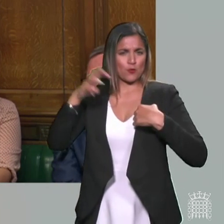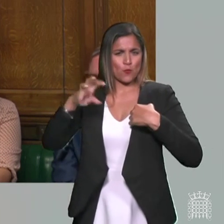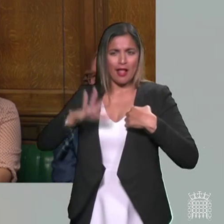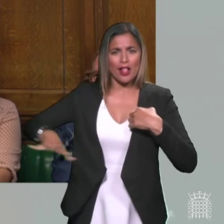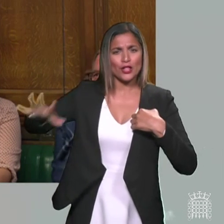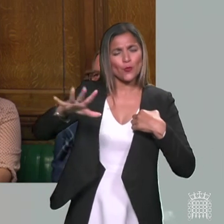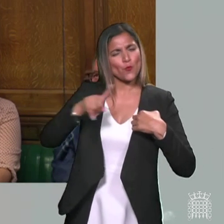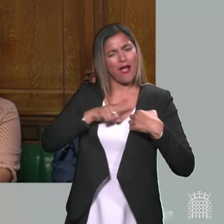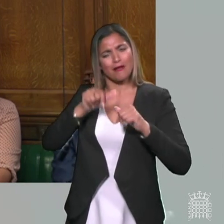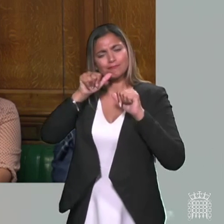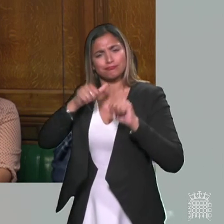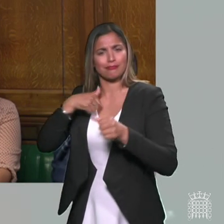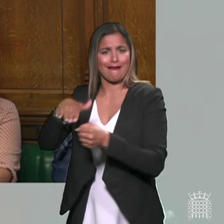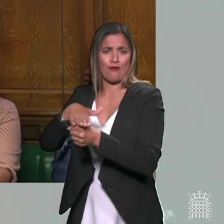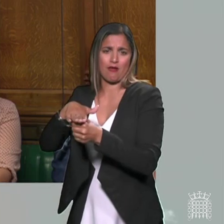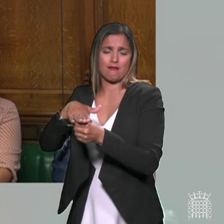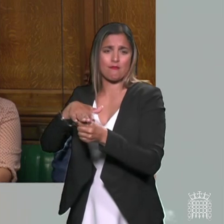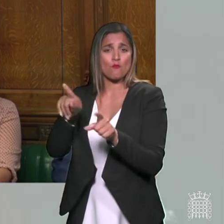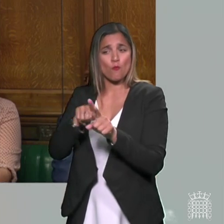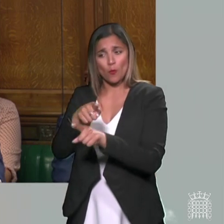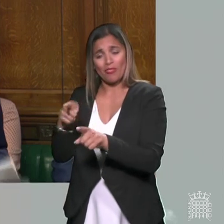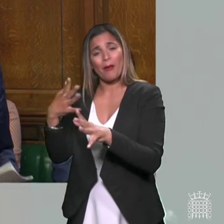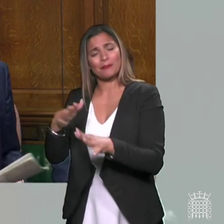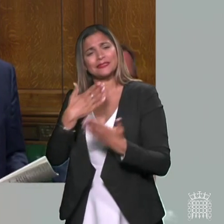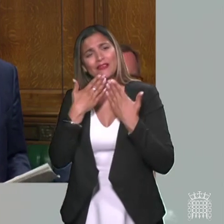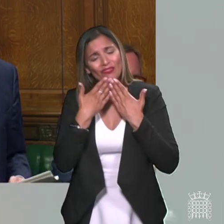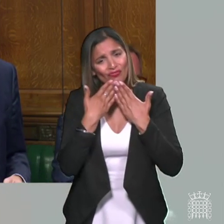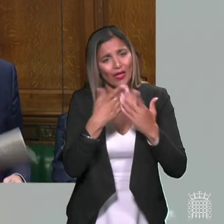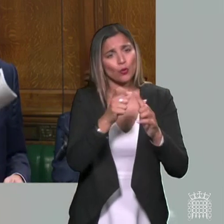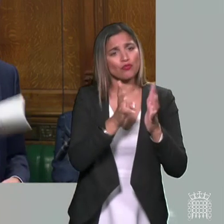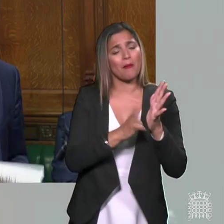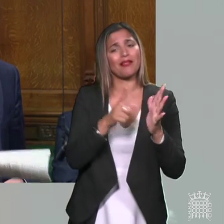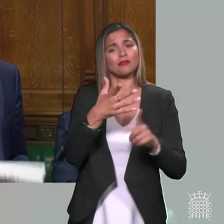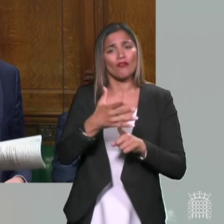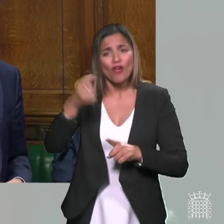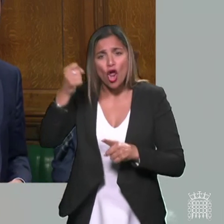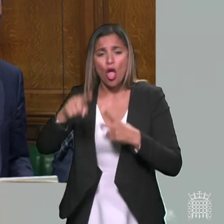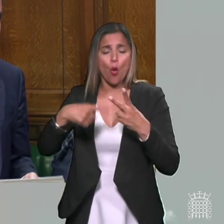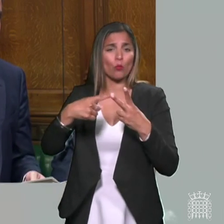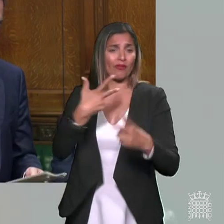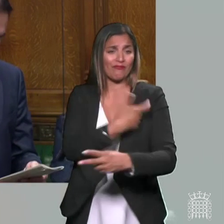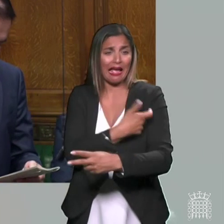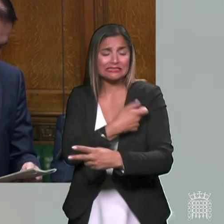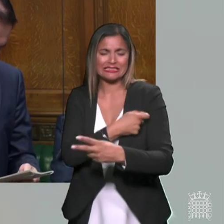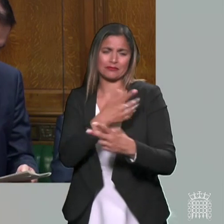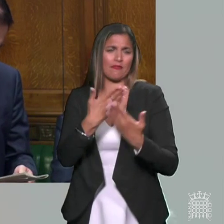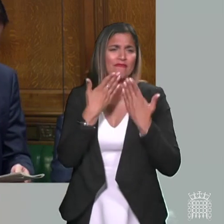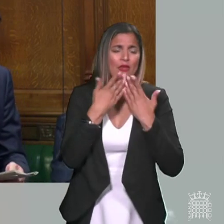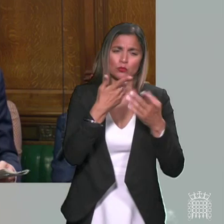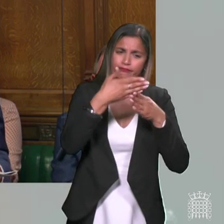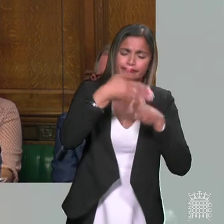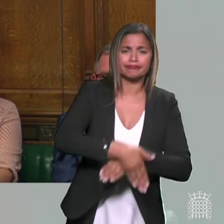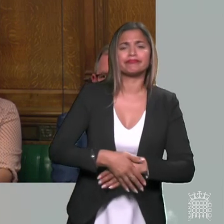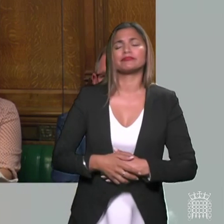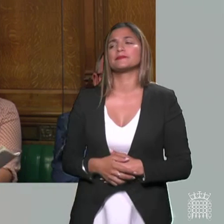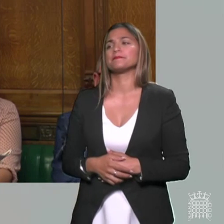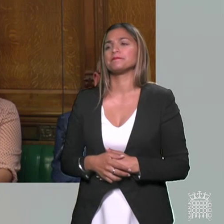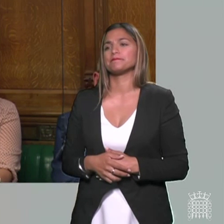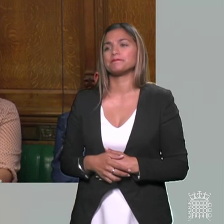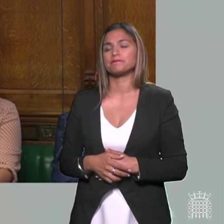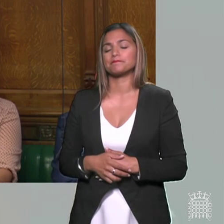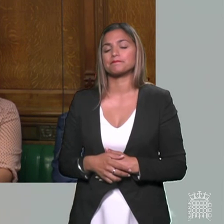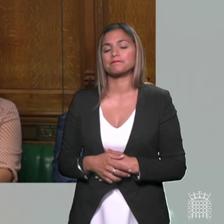He has also heard from them their gratitude for the vaccine and furlough programmes that this UK Government delivered.